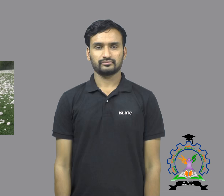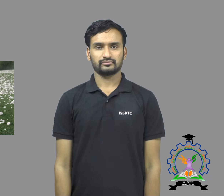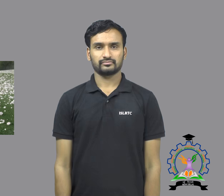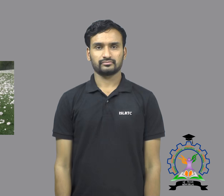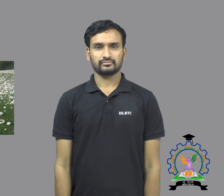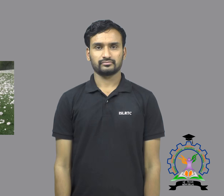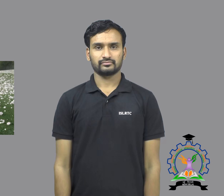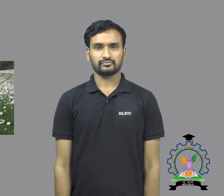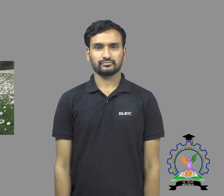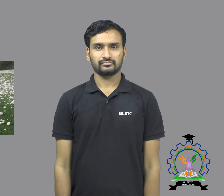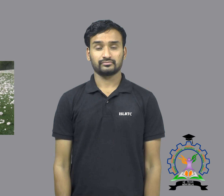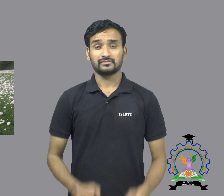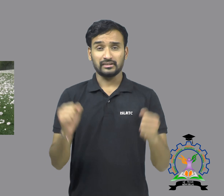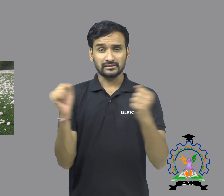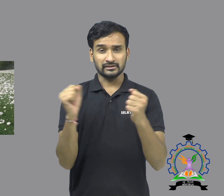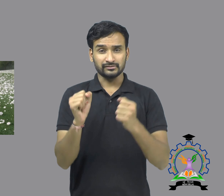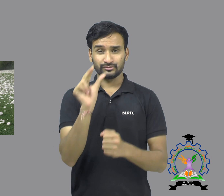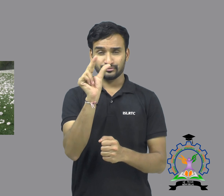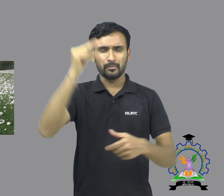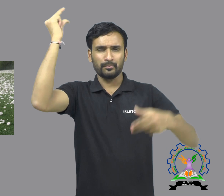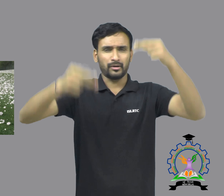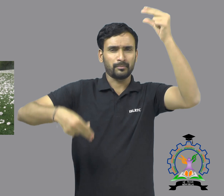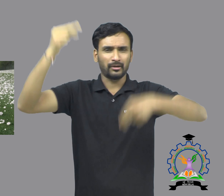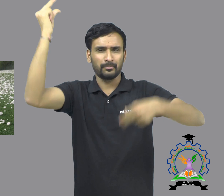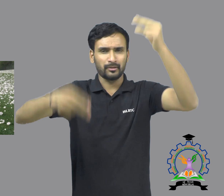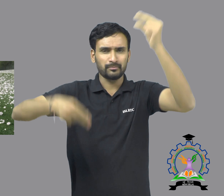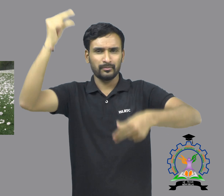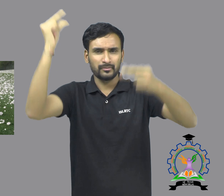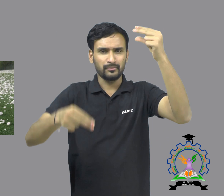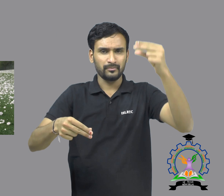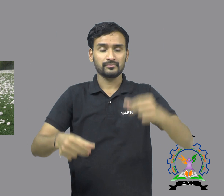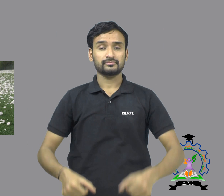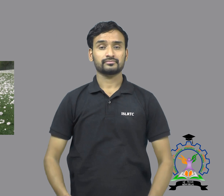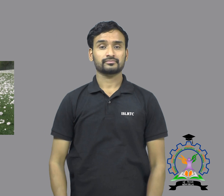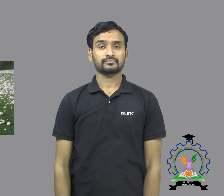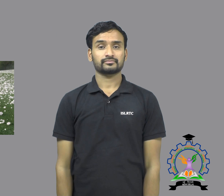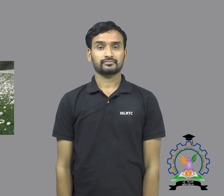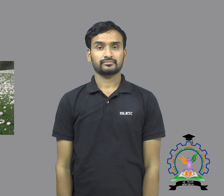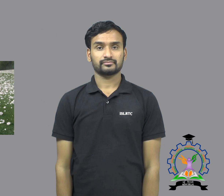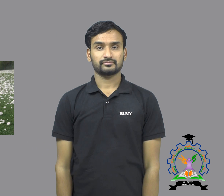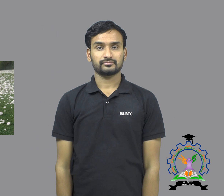Hail